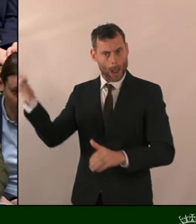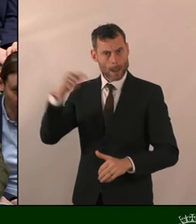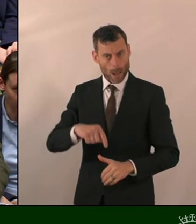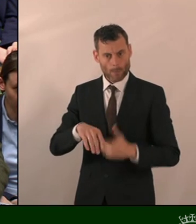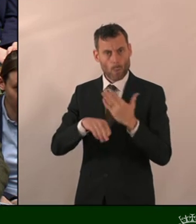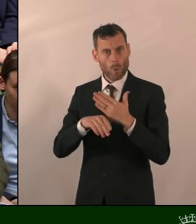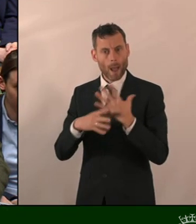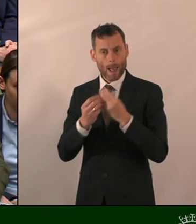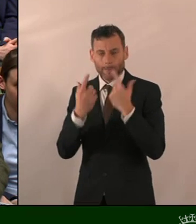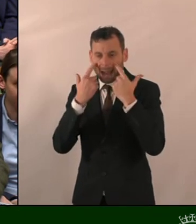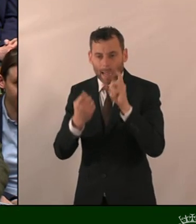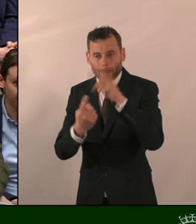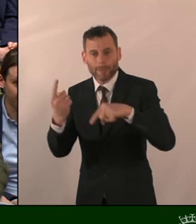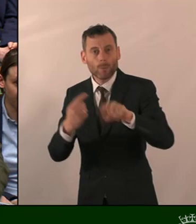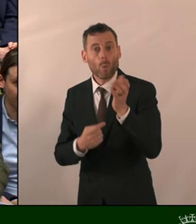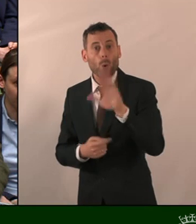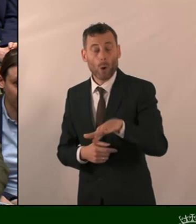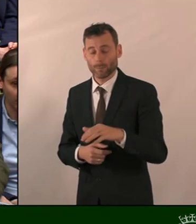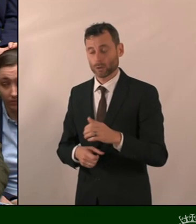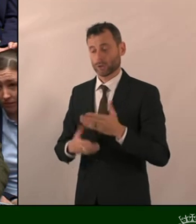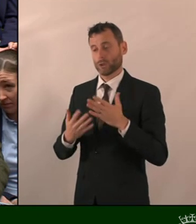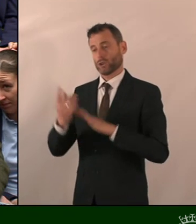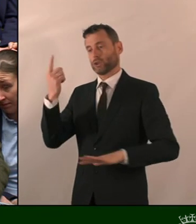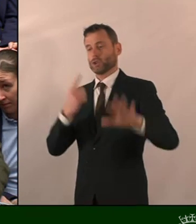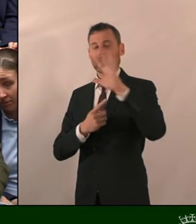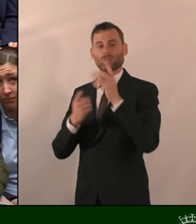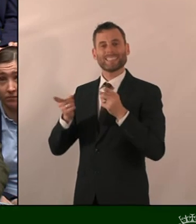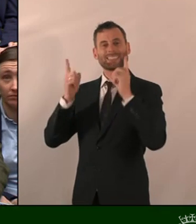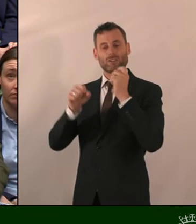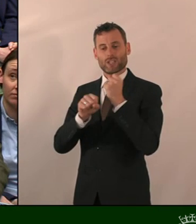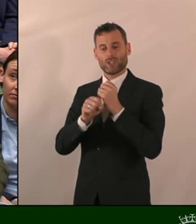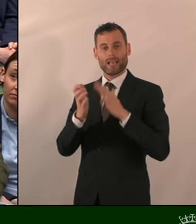The general secretary of the GMB union says that the plans